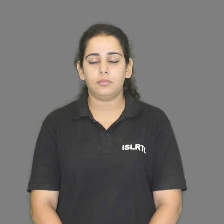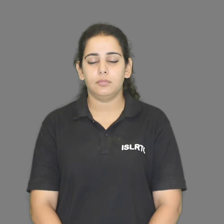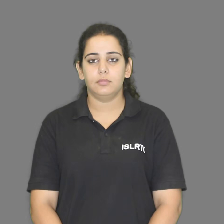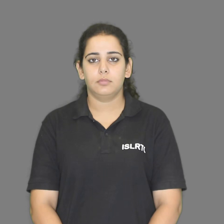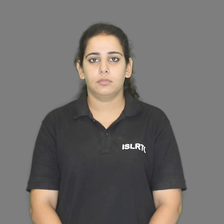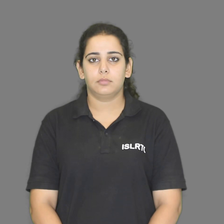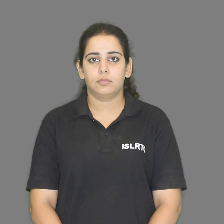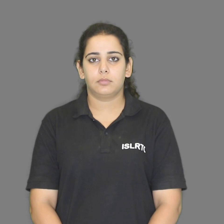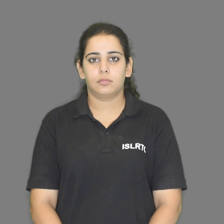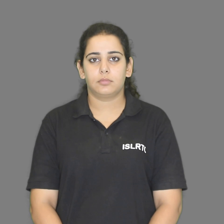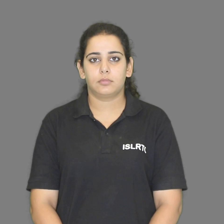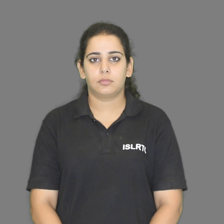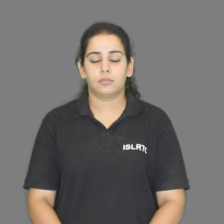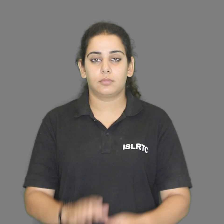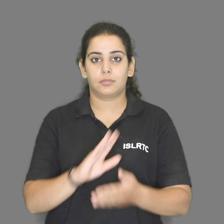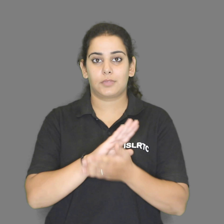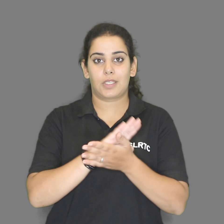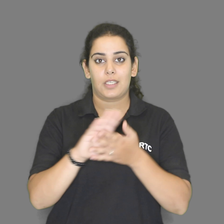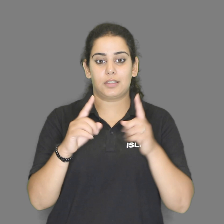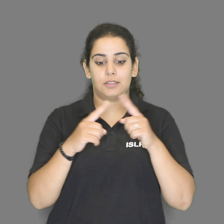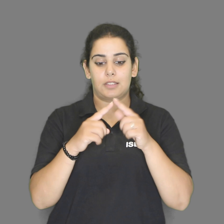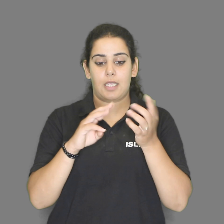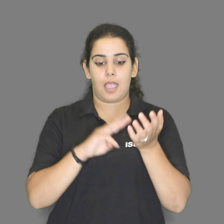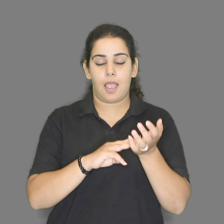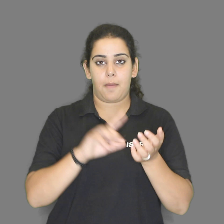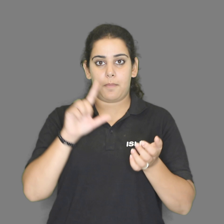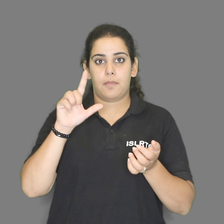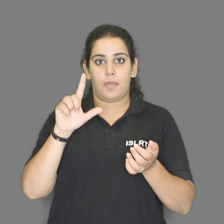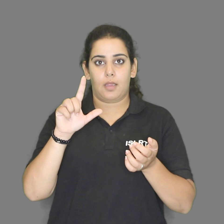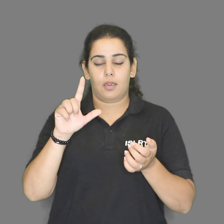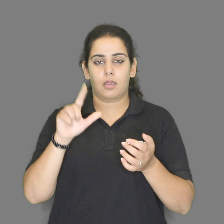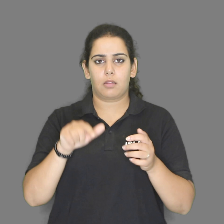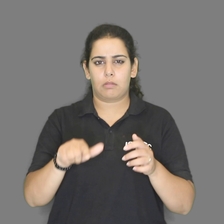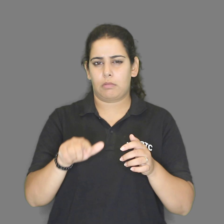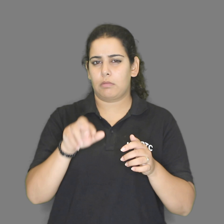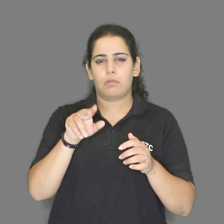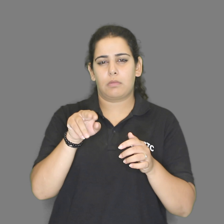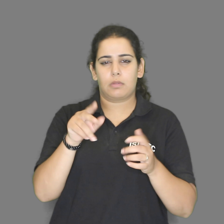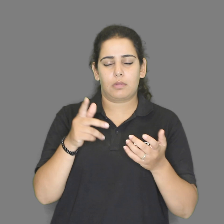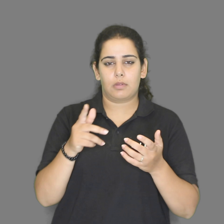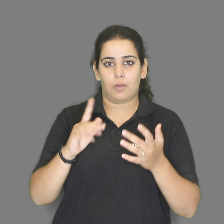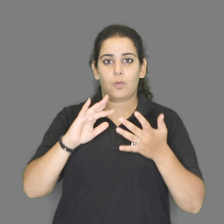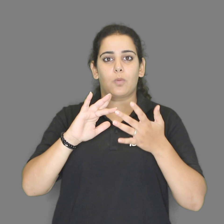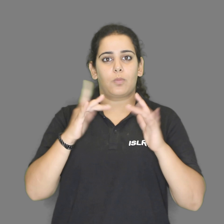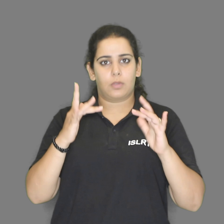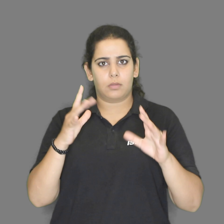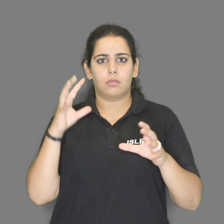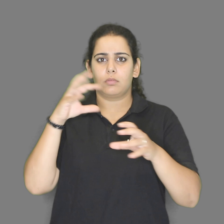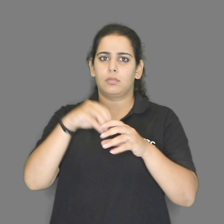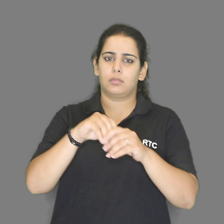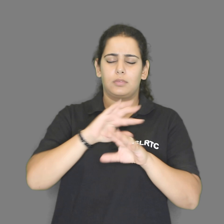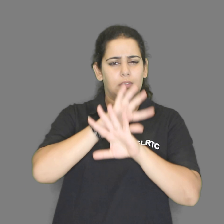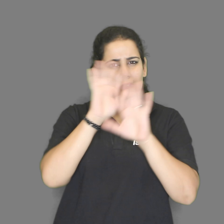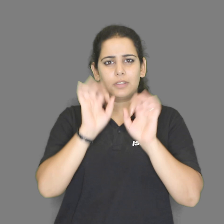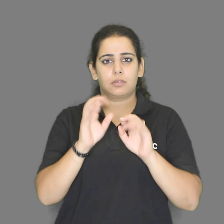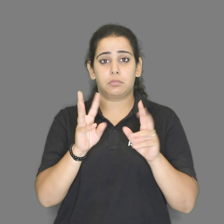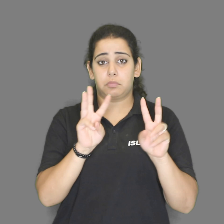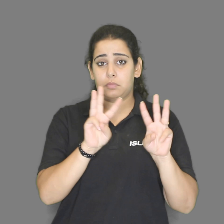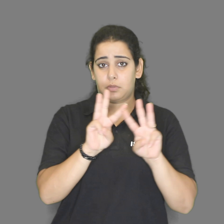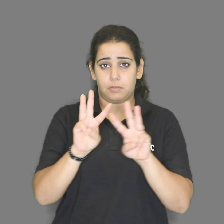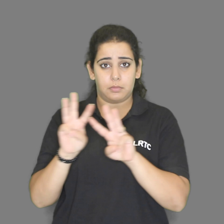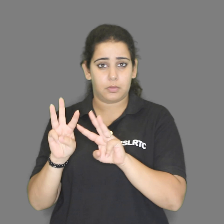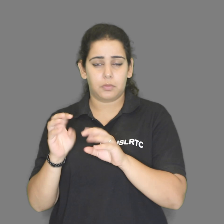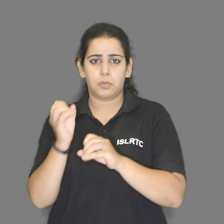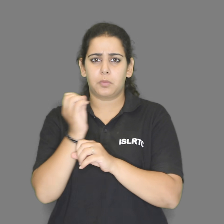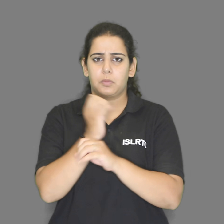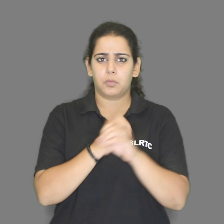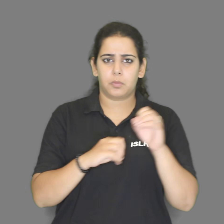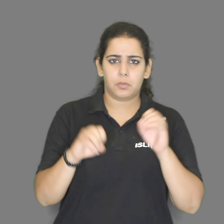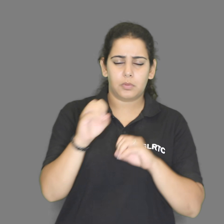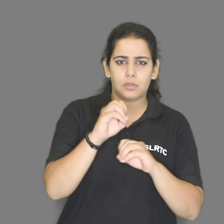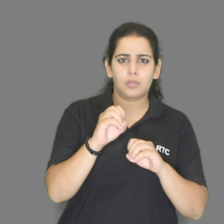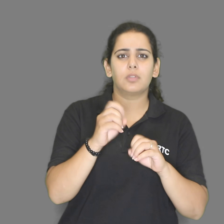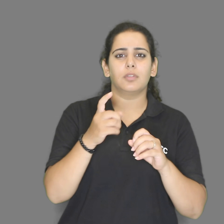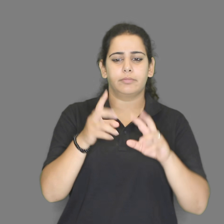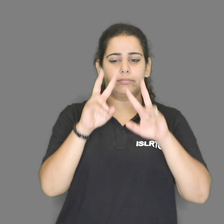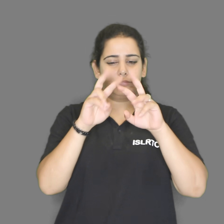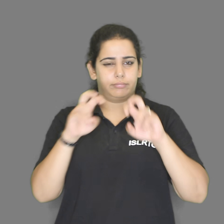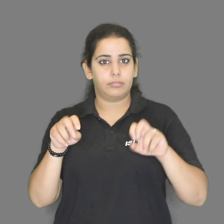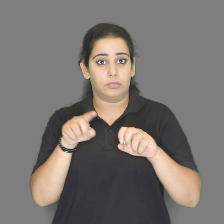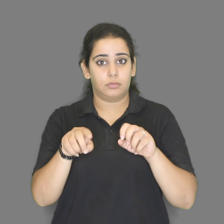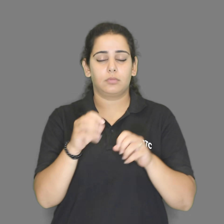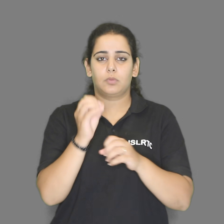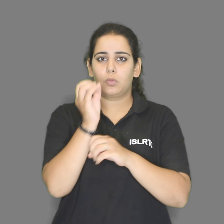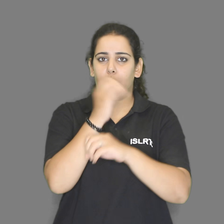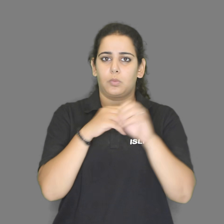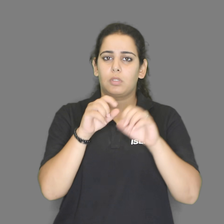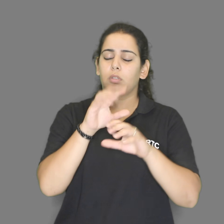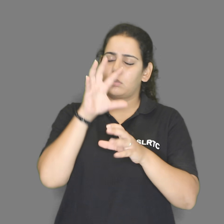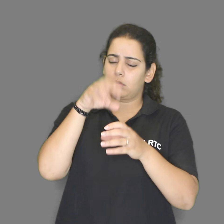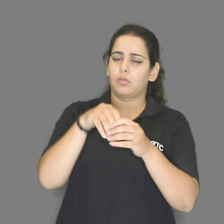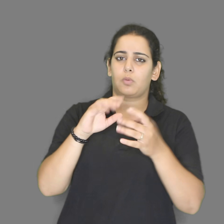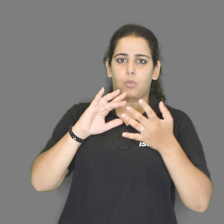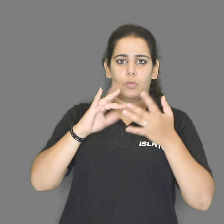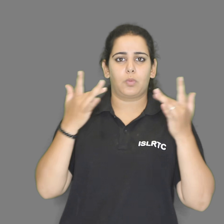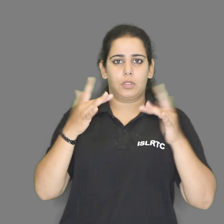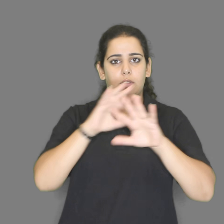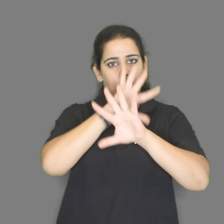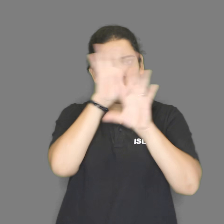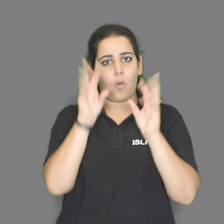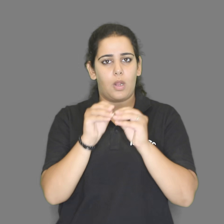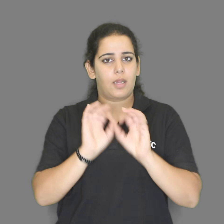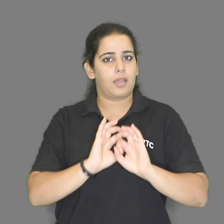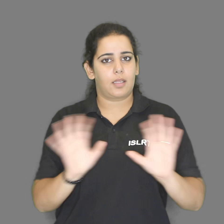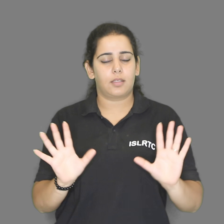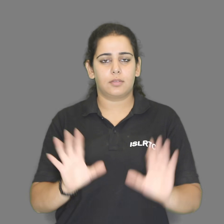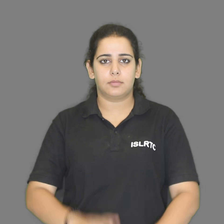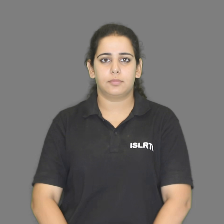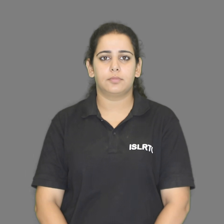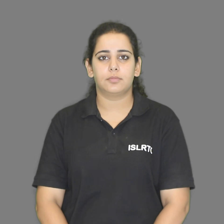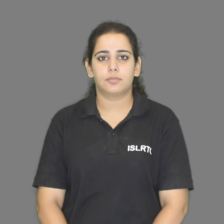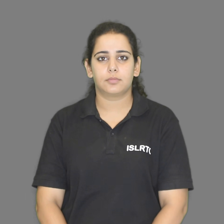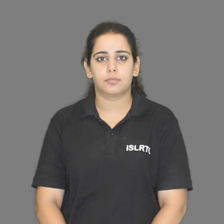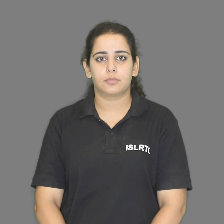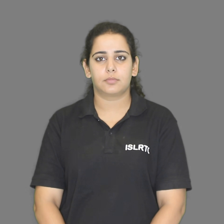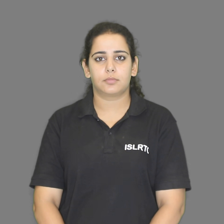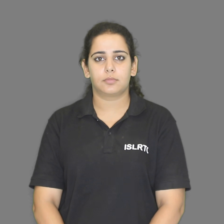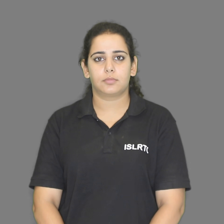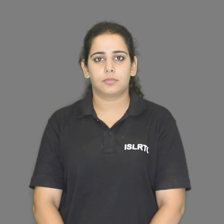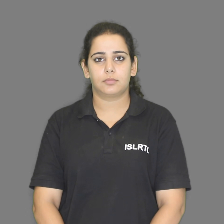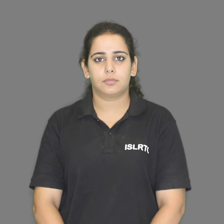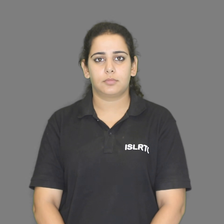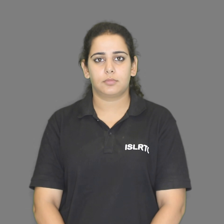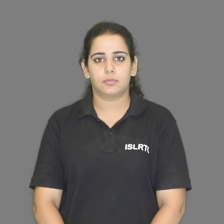Semantic HTML The use of HTML elements that convey meaning about the content they contain improving accessibility by making it easier for screen readers and other assistive technologies to interpret web pages